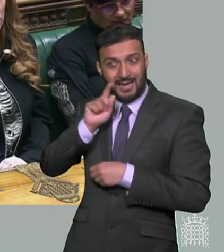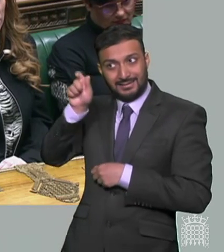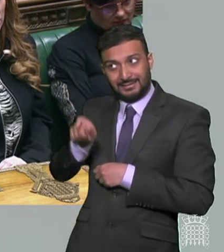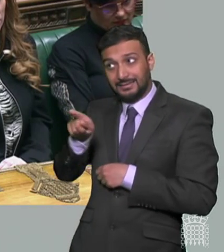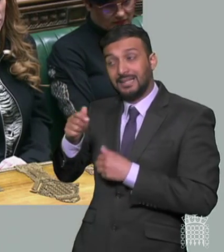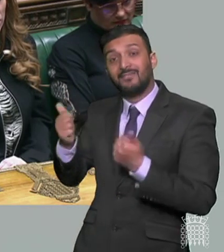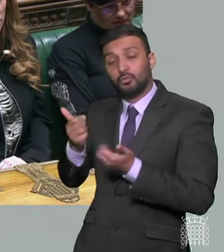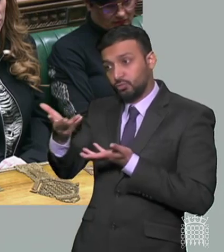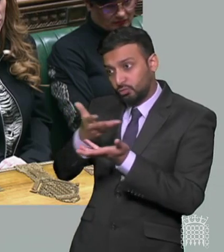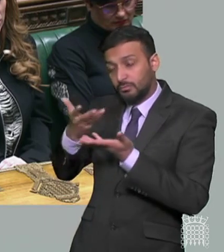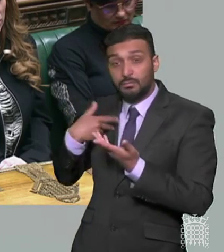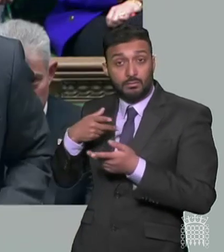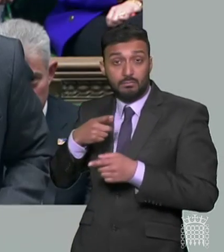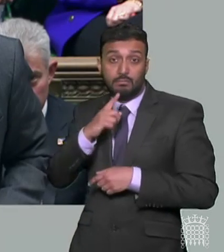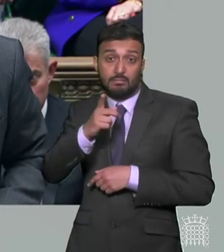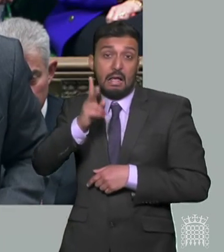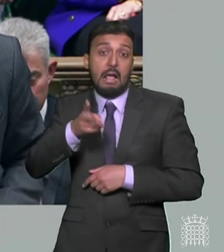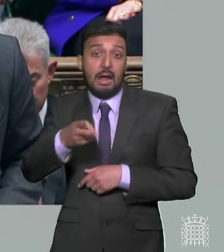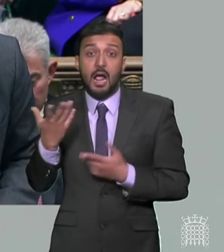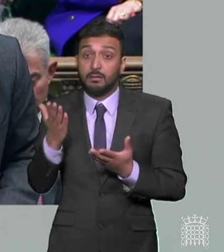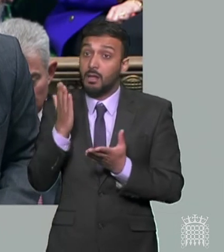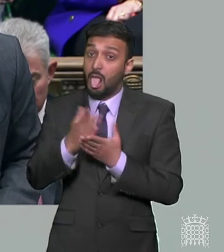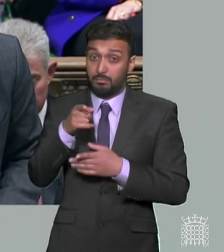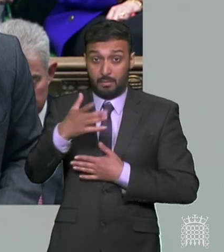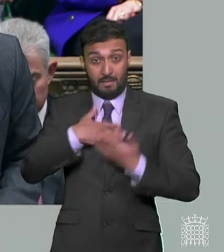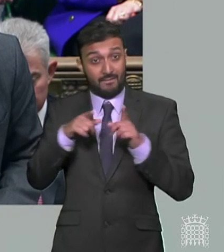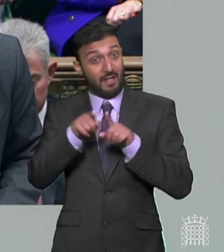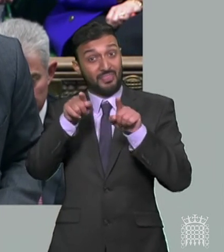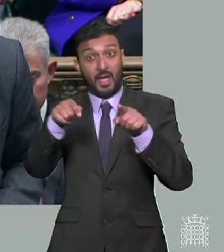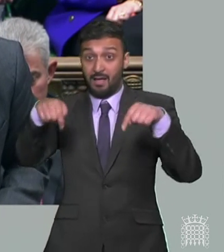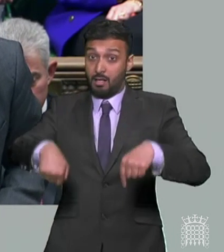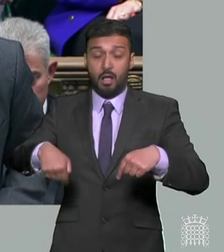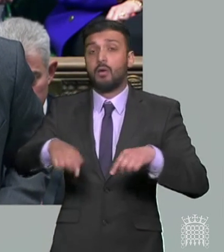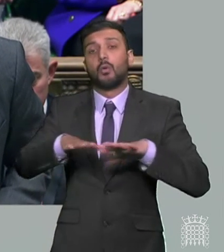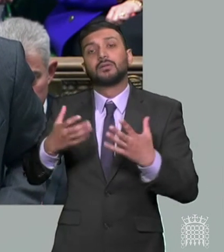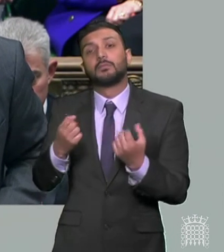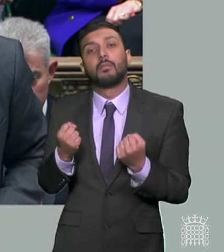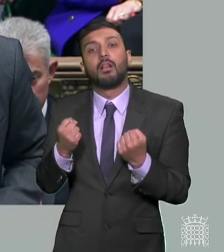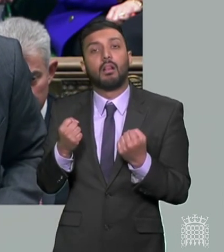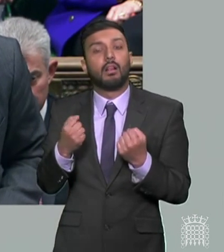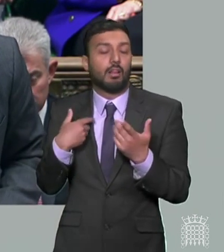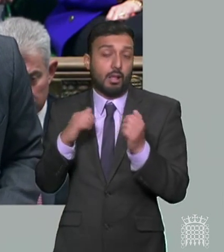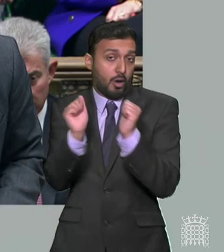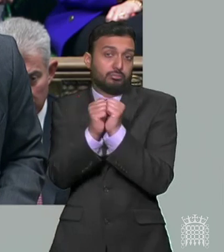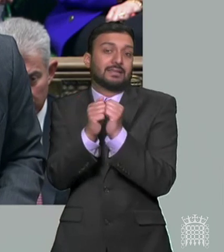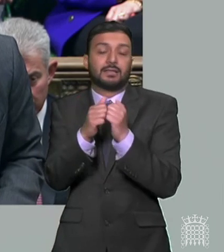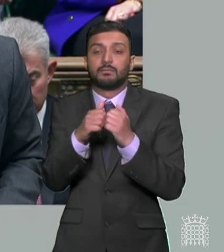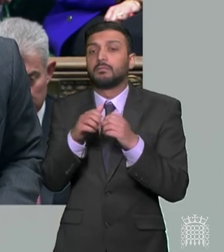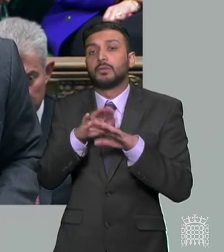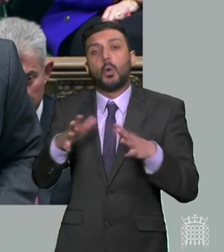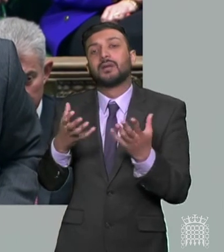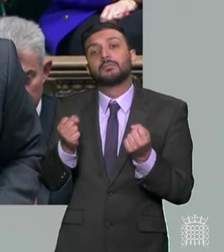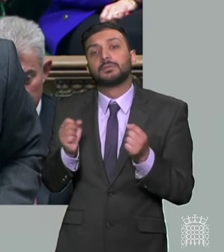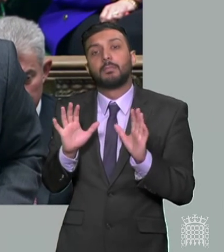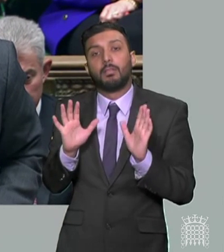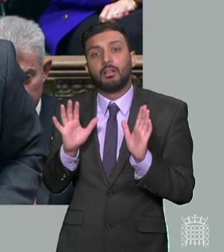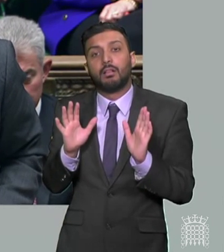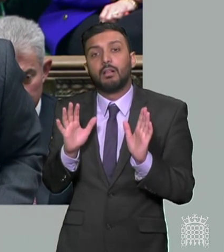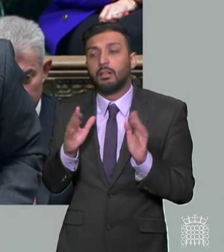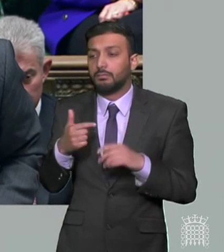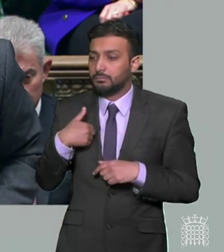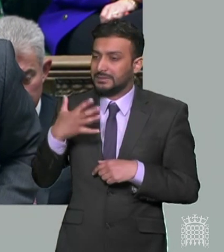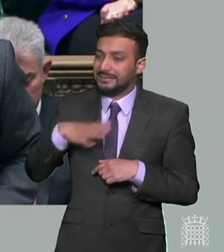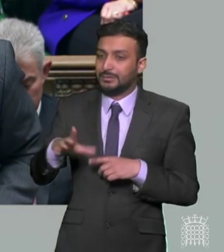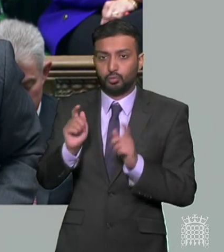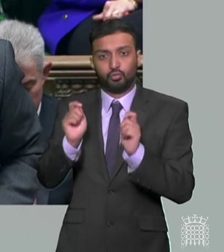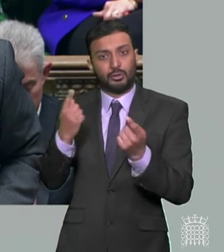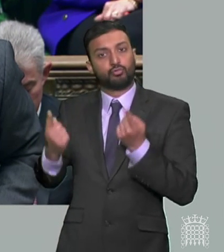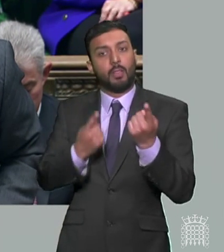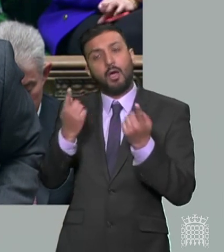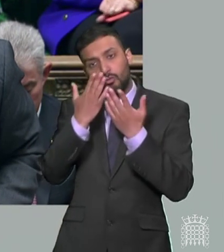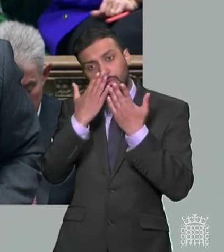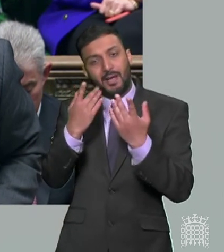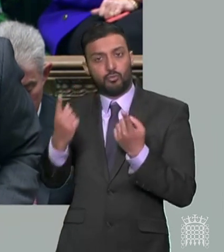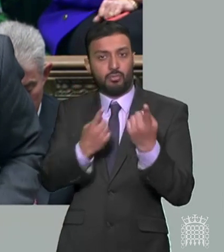There can be absolutely no place for such behaviour or such expression in this House, and we should treat each other with the respect that each other deserves.